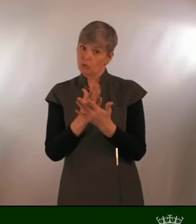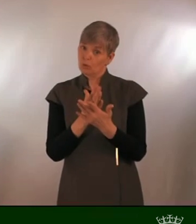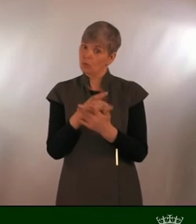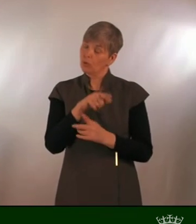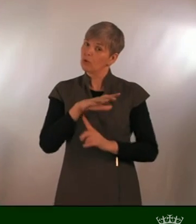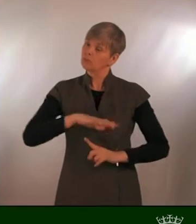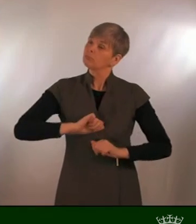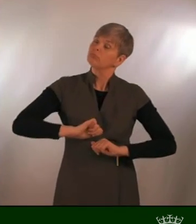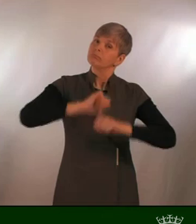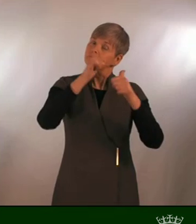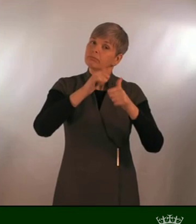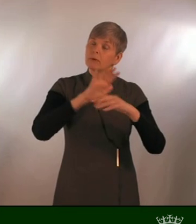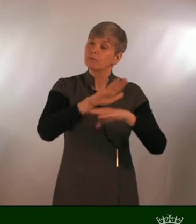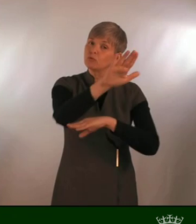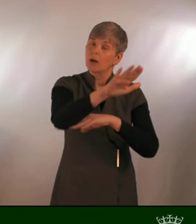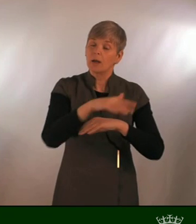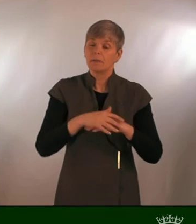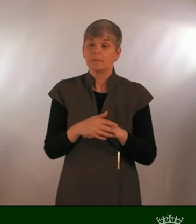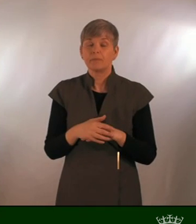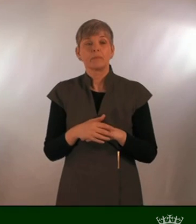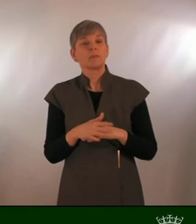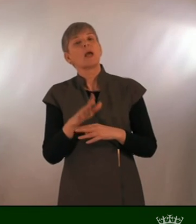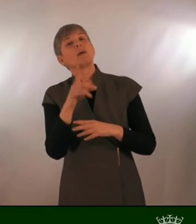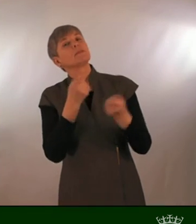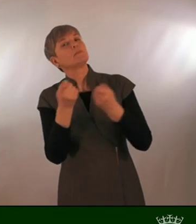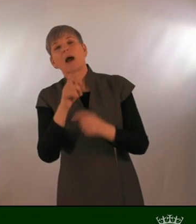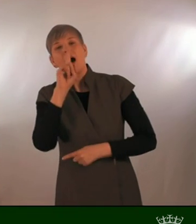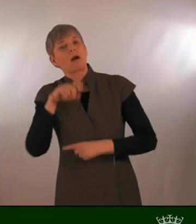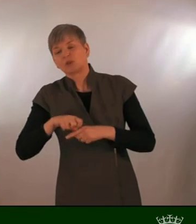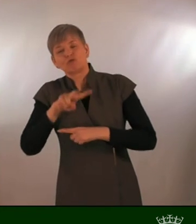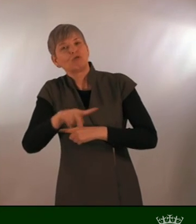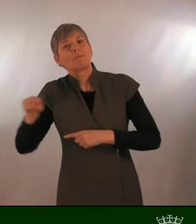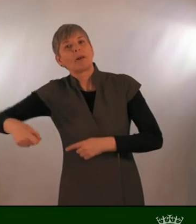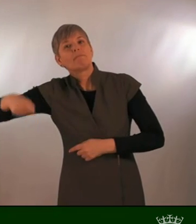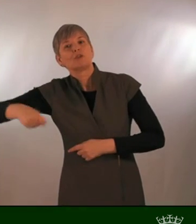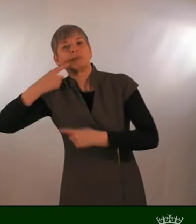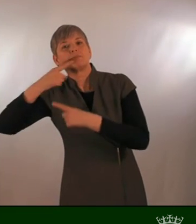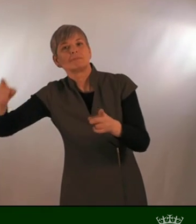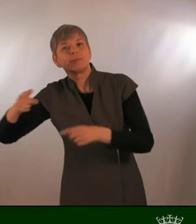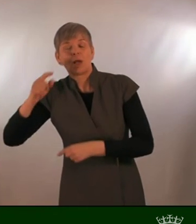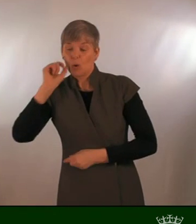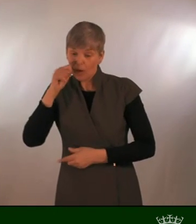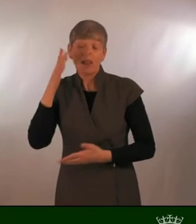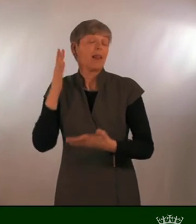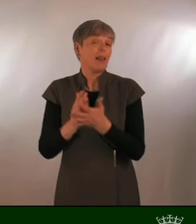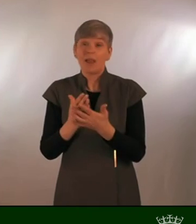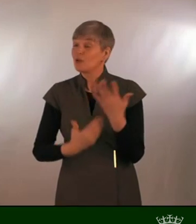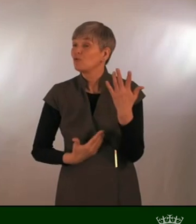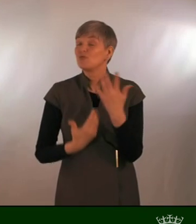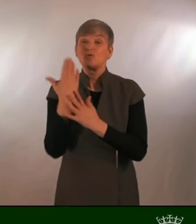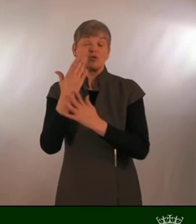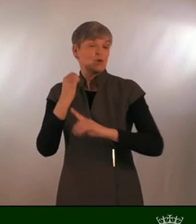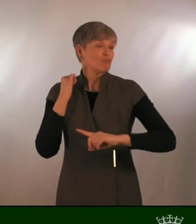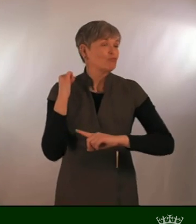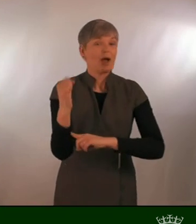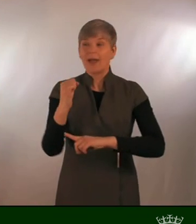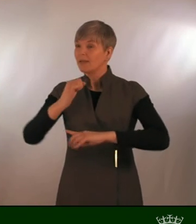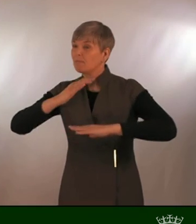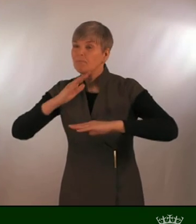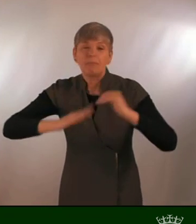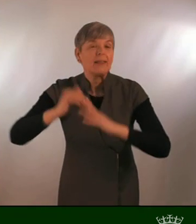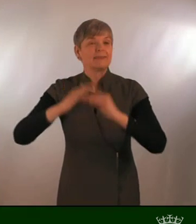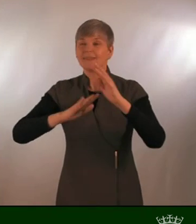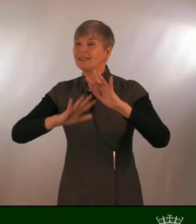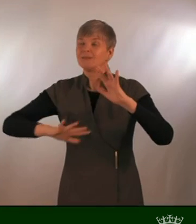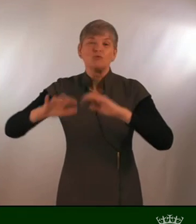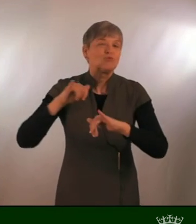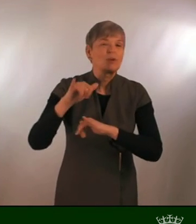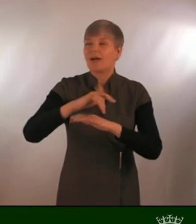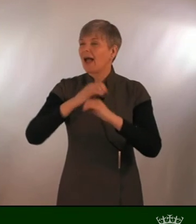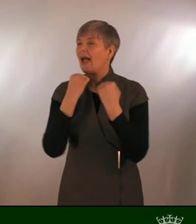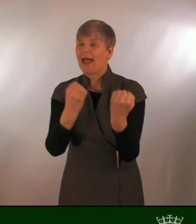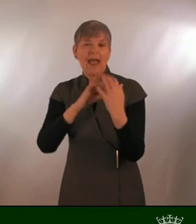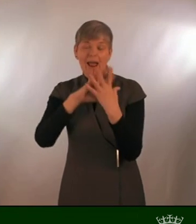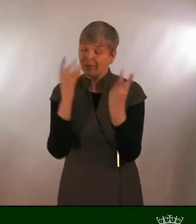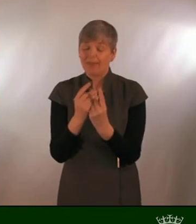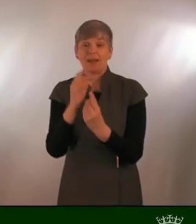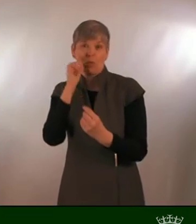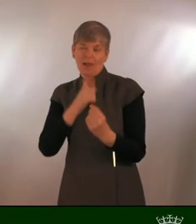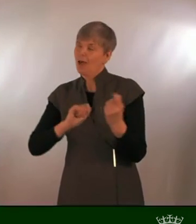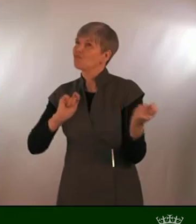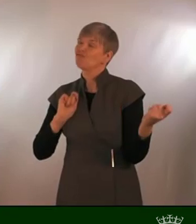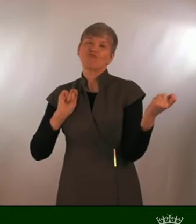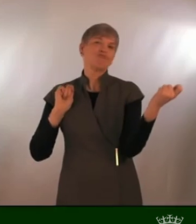I do not think that I can be accused of anticipating the Budget excessively when I say that there is about to be an infrastructure revolution in this country, which will benefit, among other places, the west midlands, and Dudley in particular.